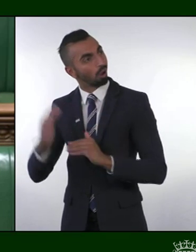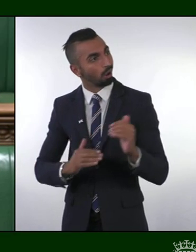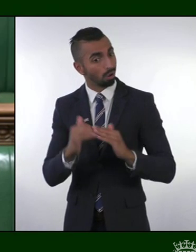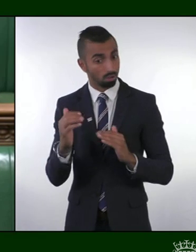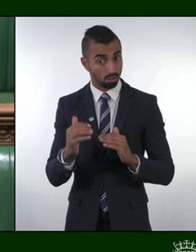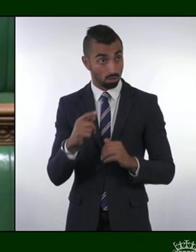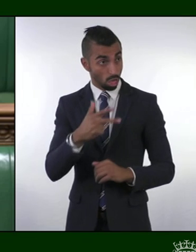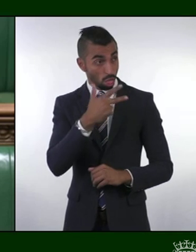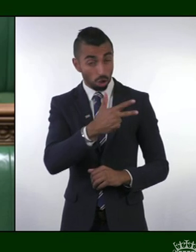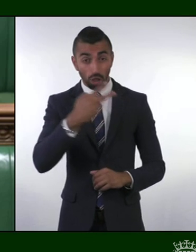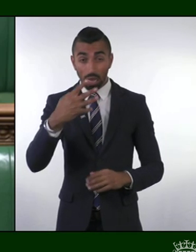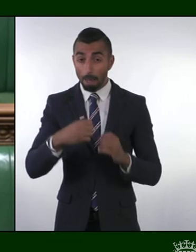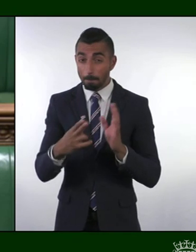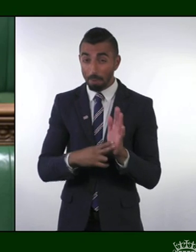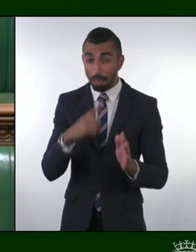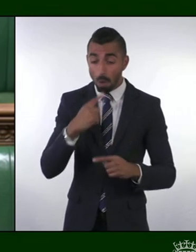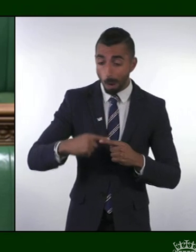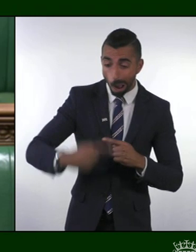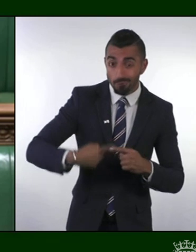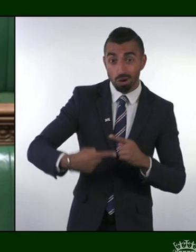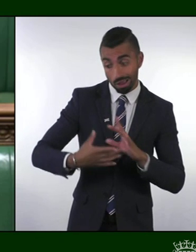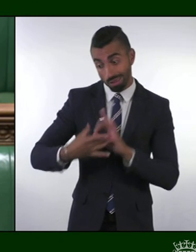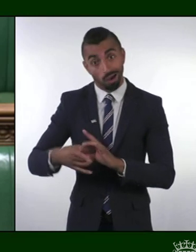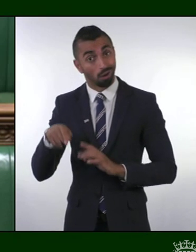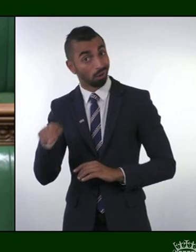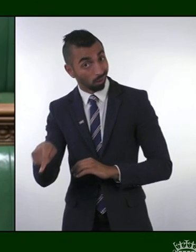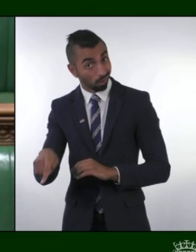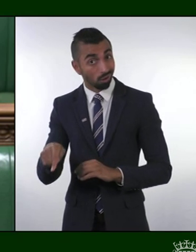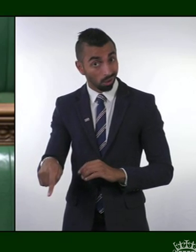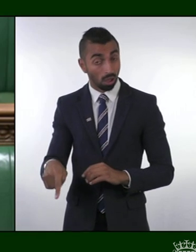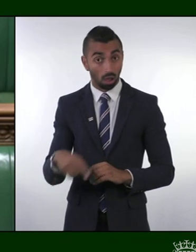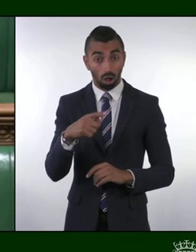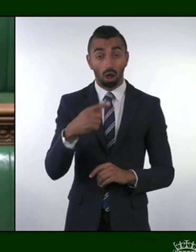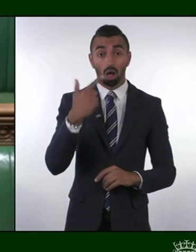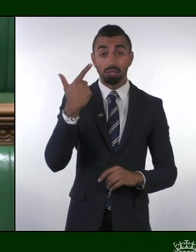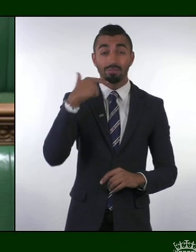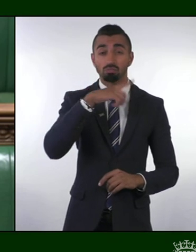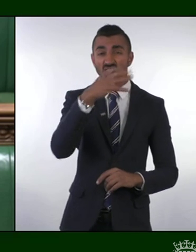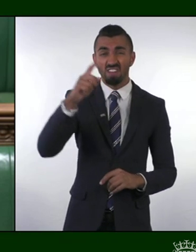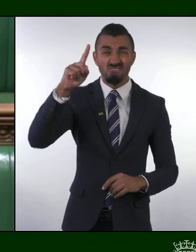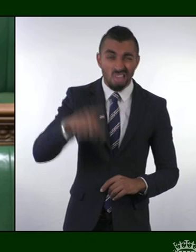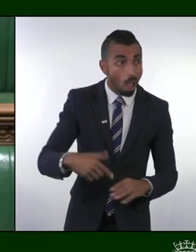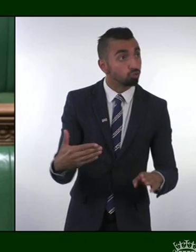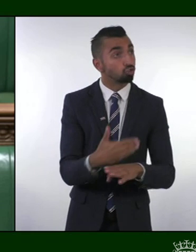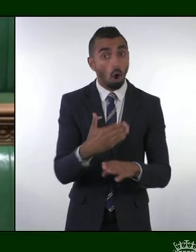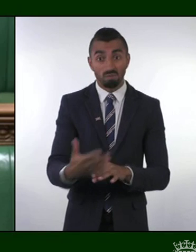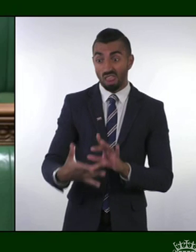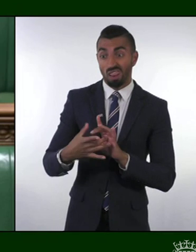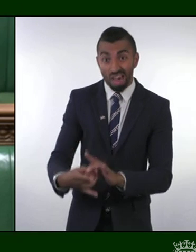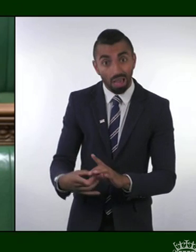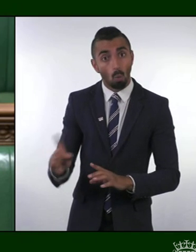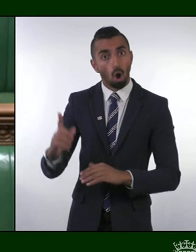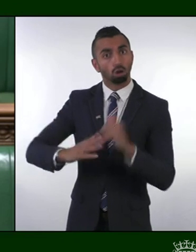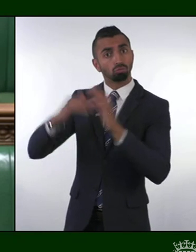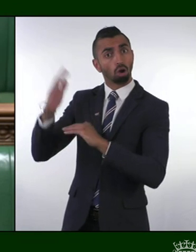House building alone supports nearly three quarters of a million jobs, with millions more relying on the availability of housing to find work.